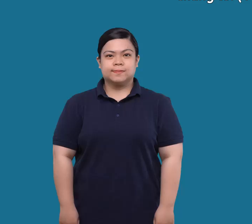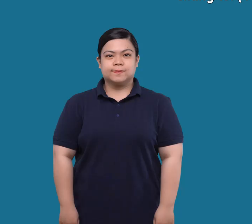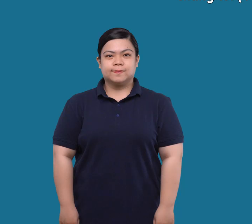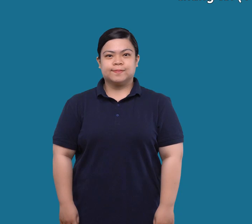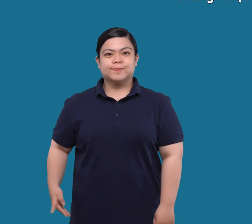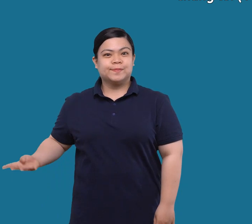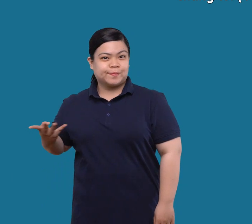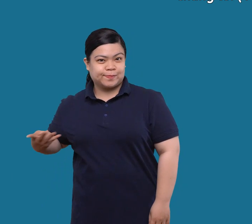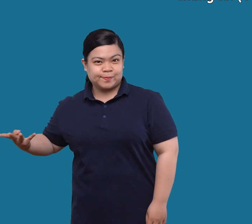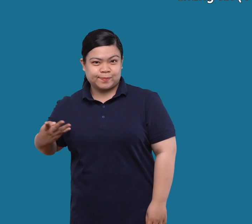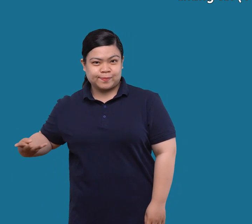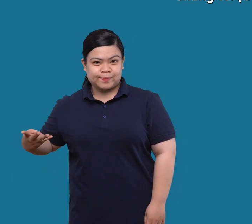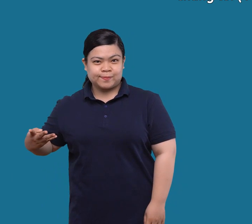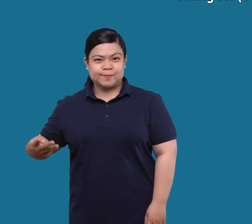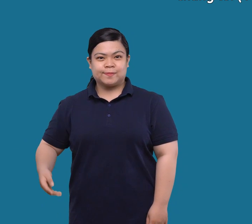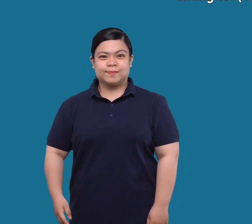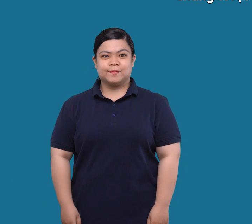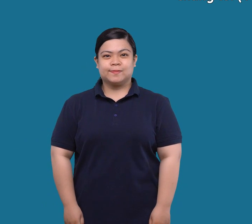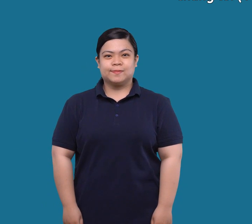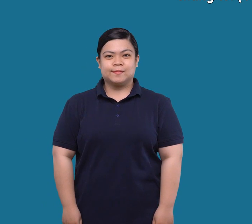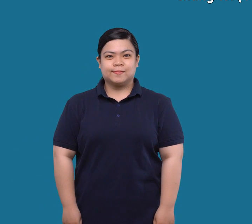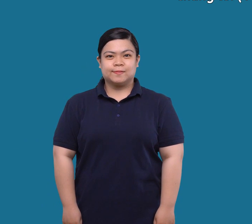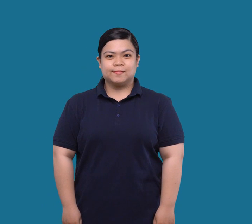chúng tôi (4 người) (đại từ)